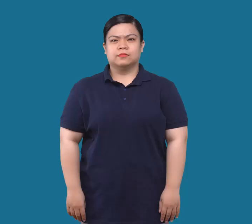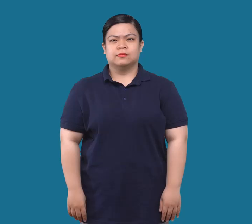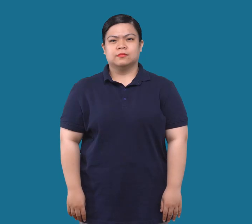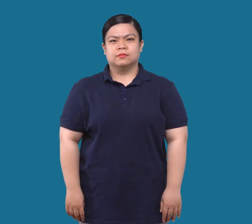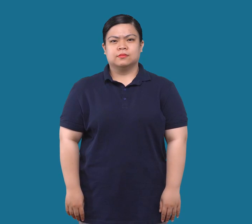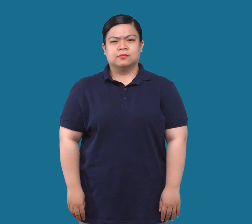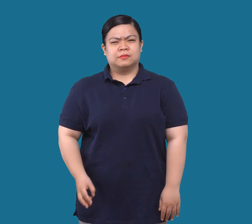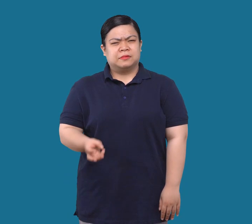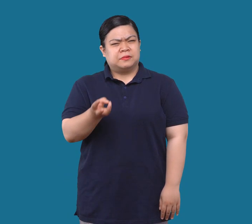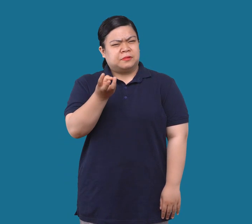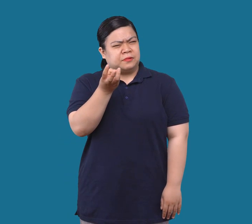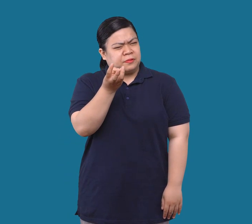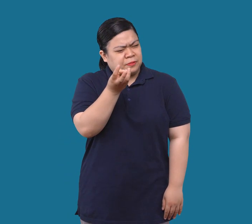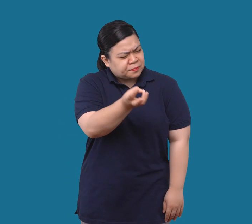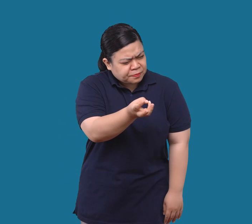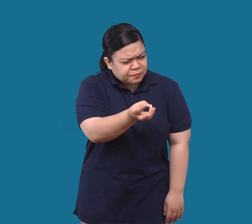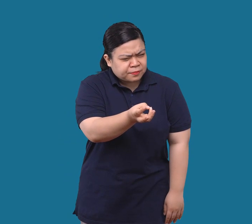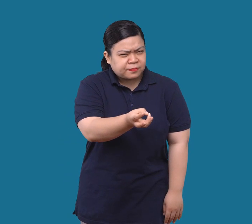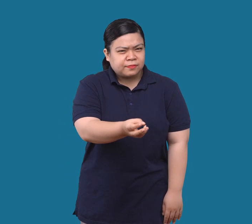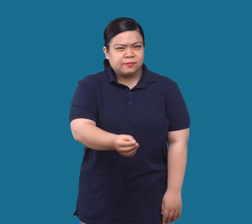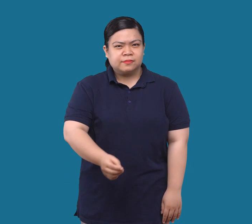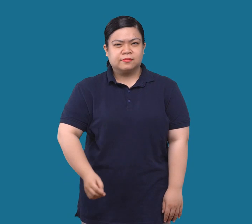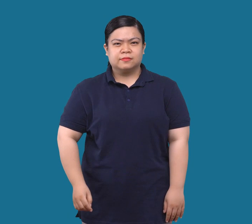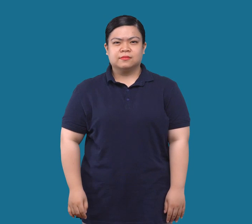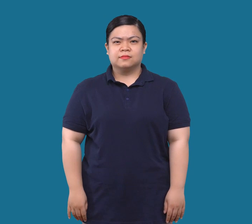quý hiếm